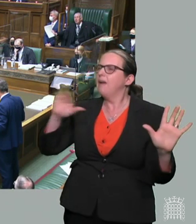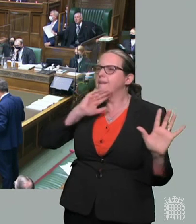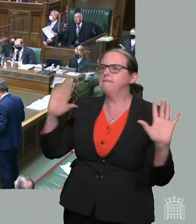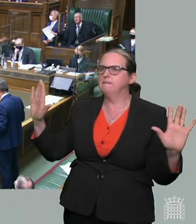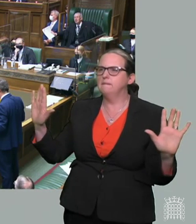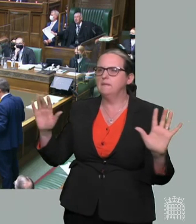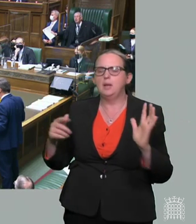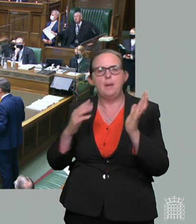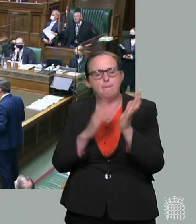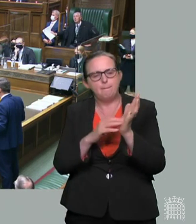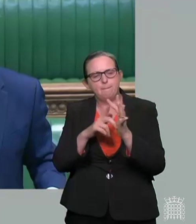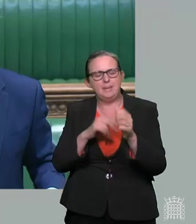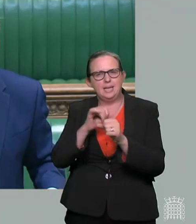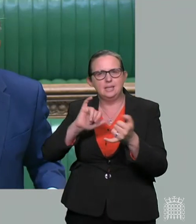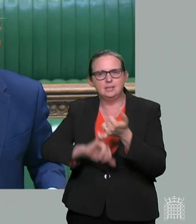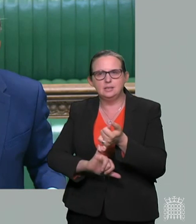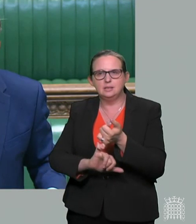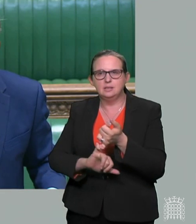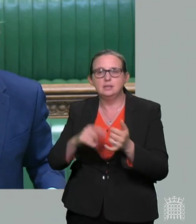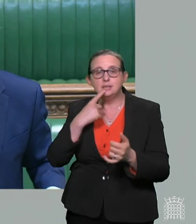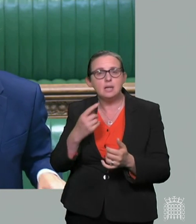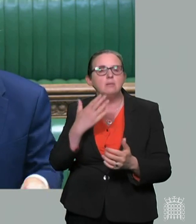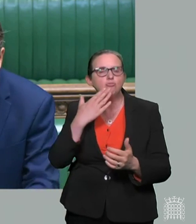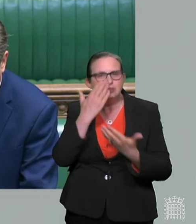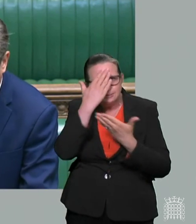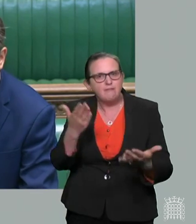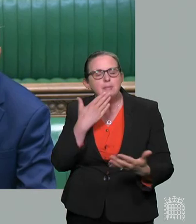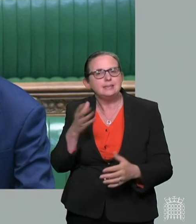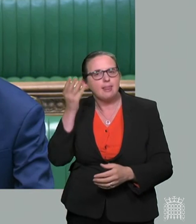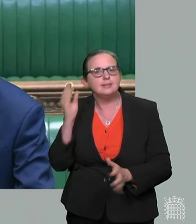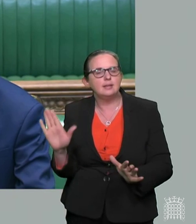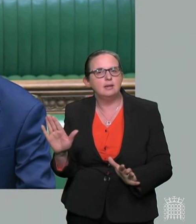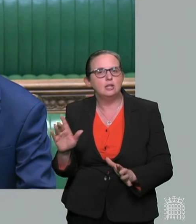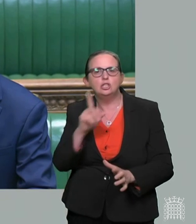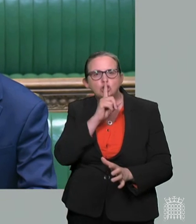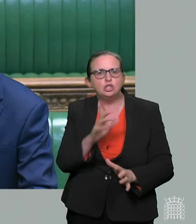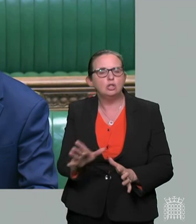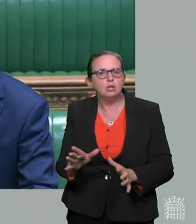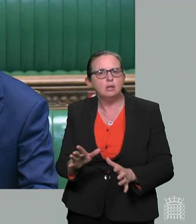Tyrone Mings said, and the House might want to listen: